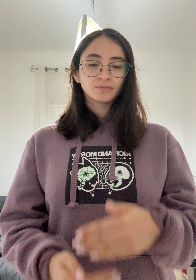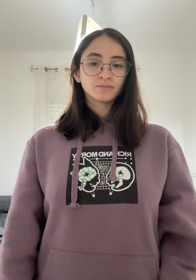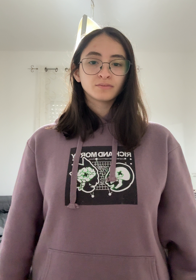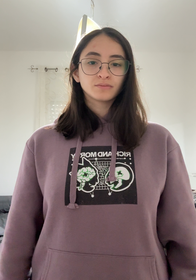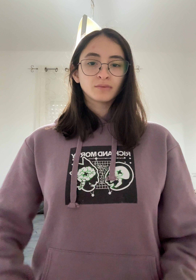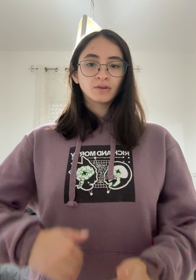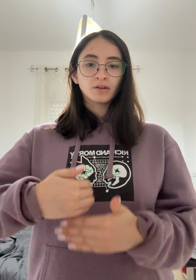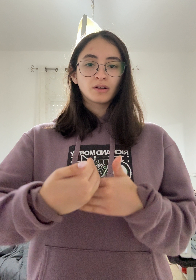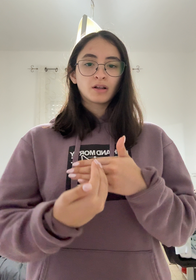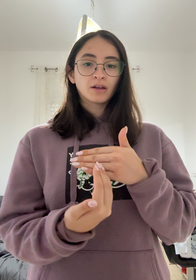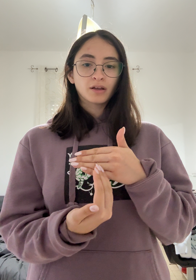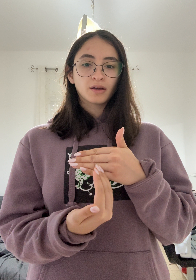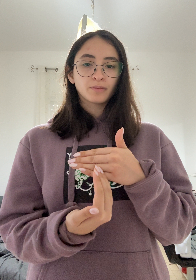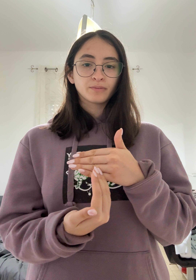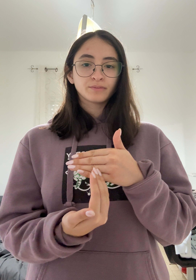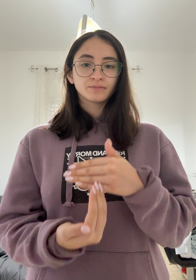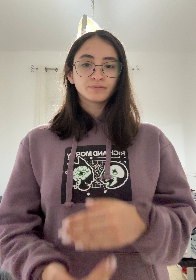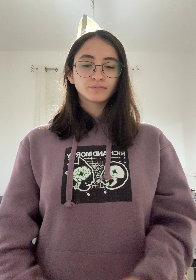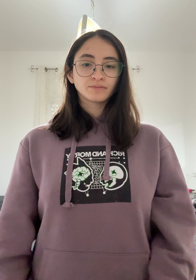לחם